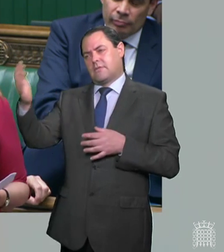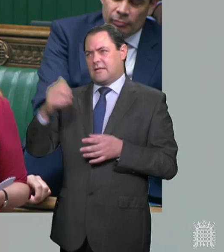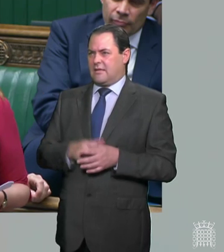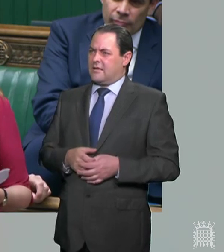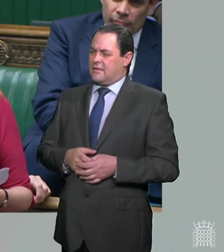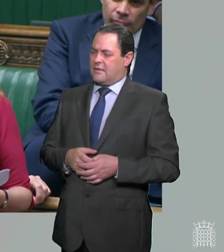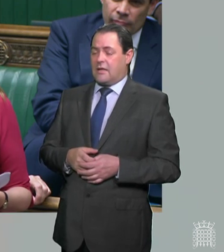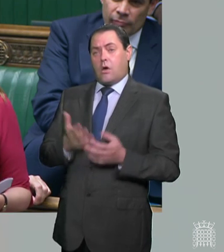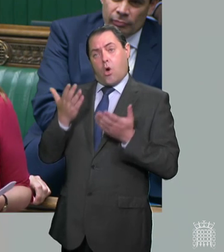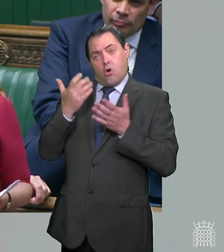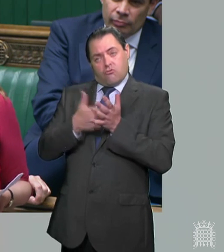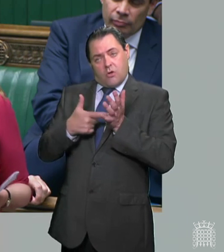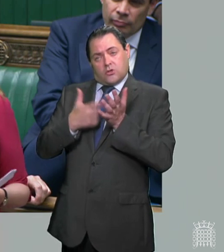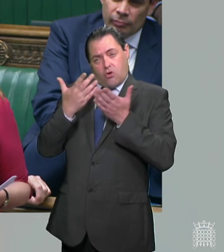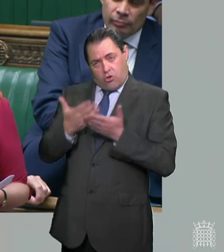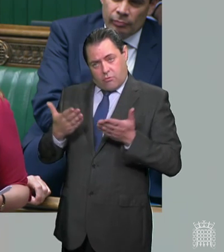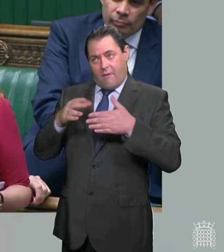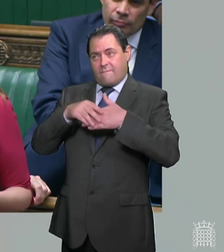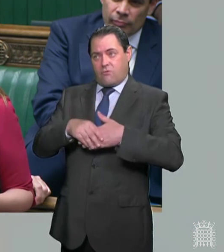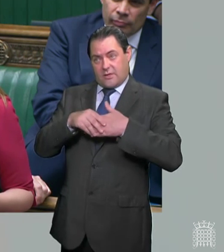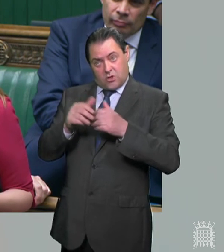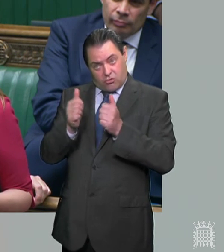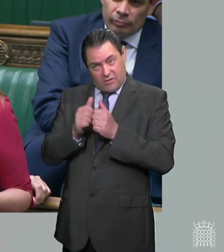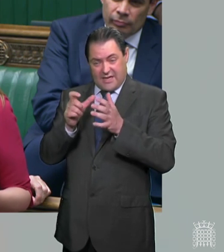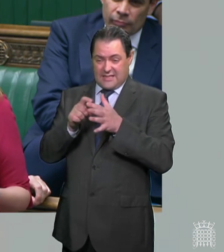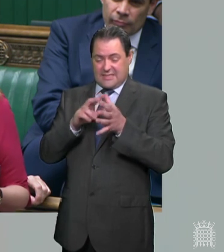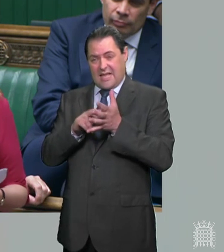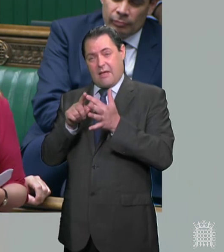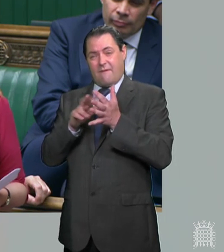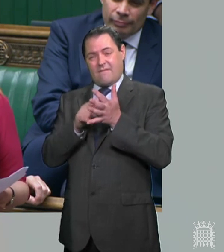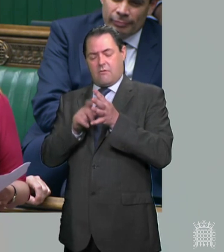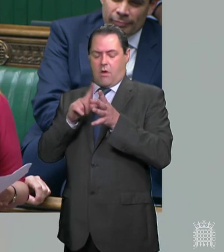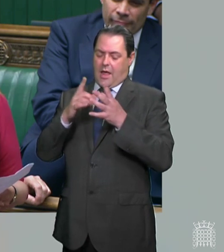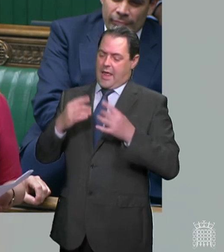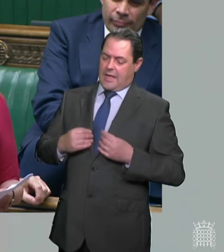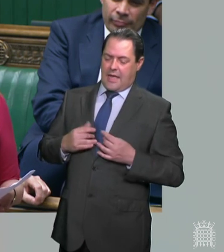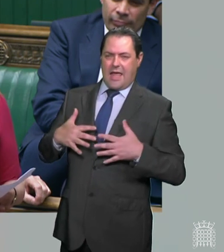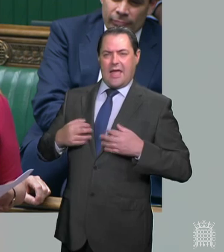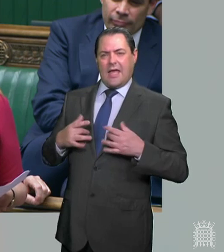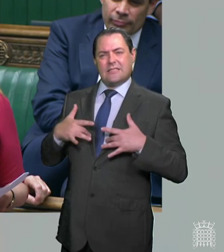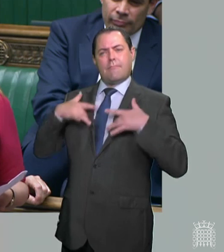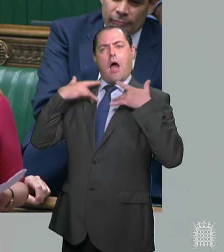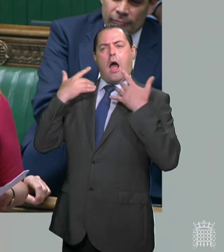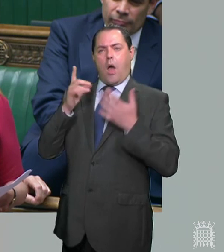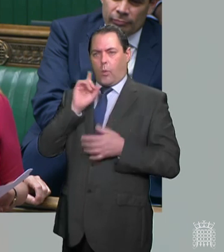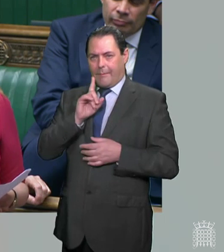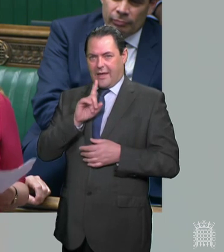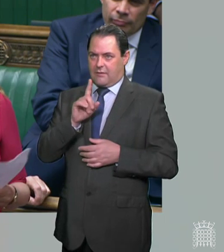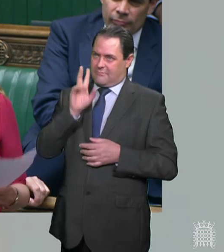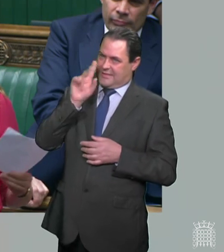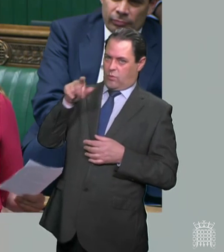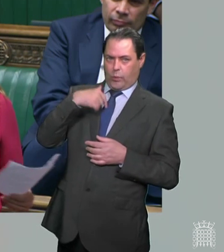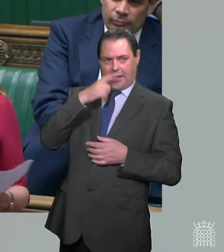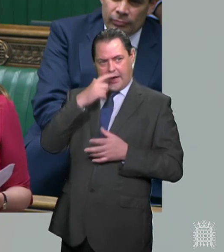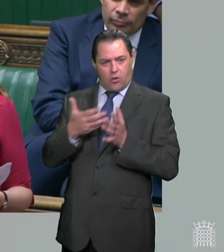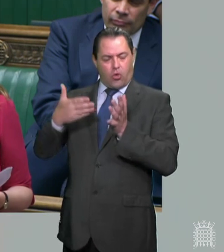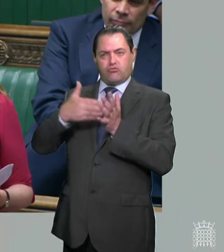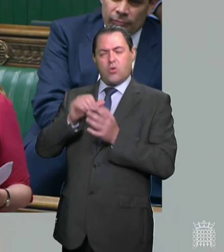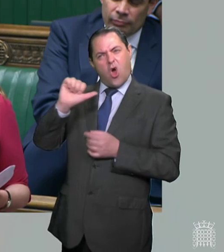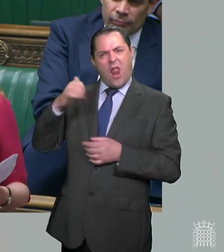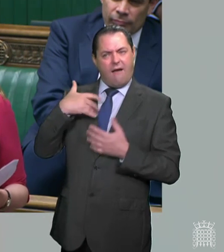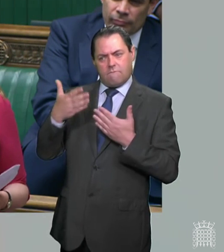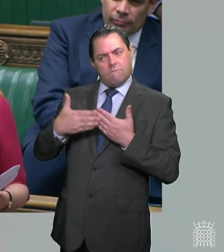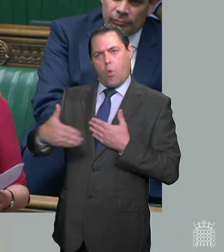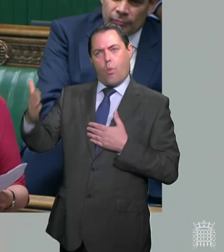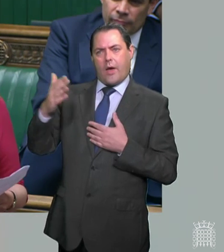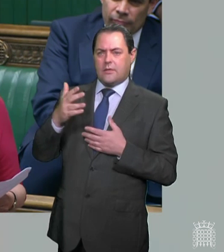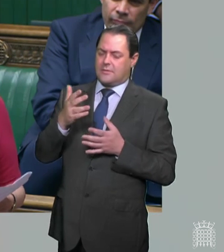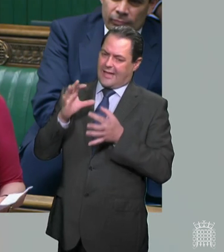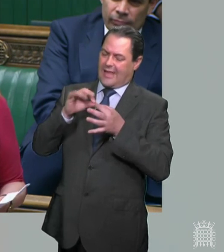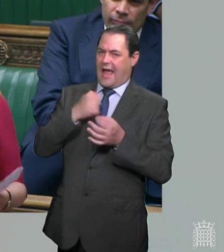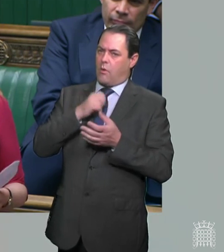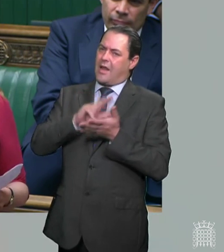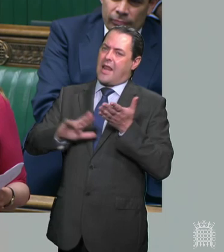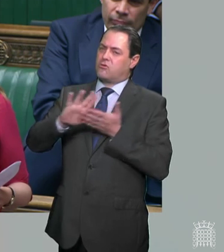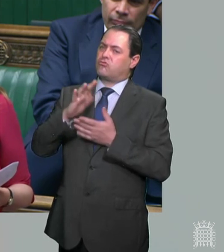Does my right honourable Friend agree that Dame Vera was a great inspiration to women, showing the difference we can make and contributing throughout the whole of her life to our national life?